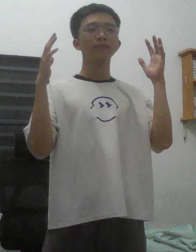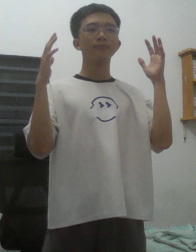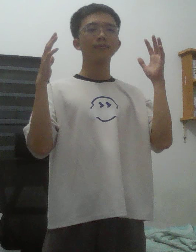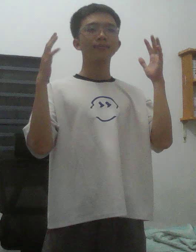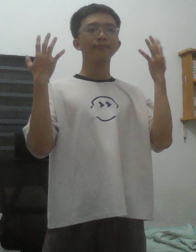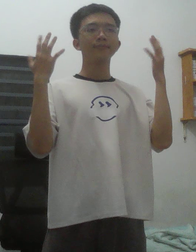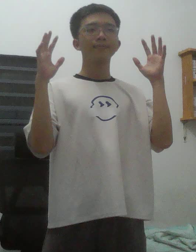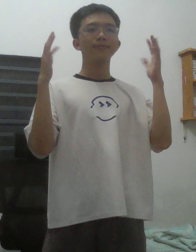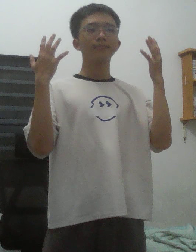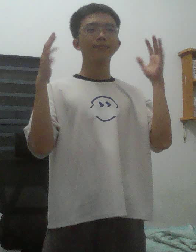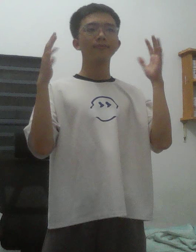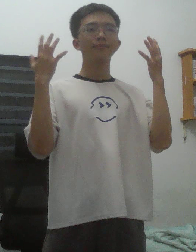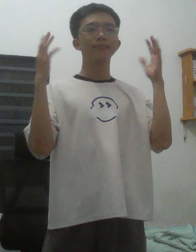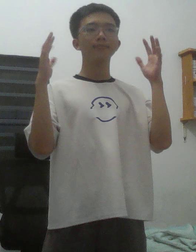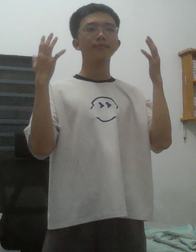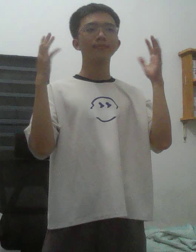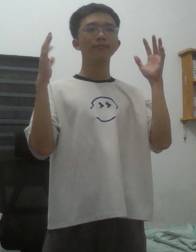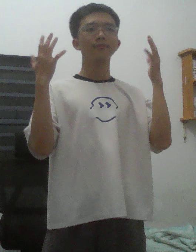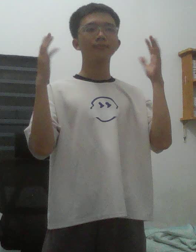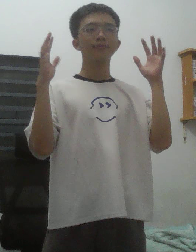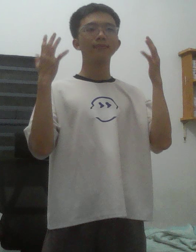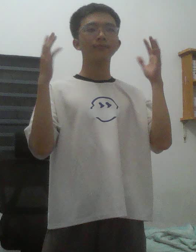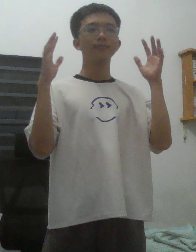vo tay